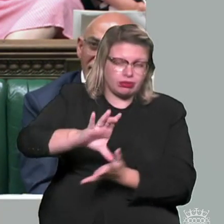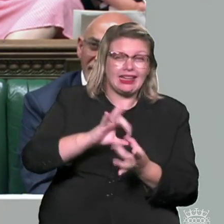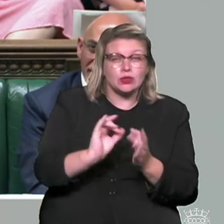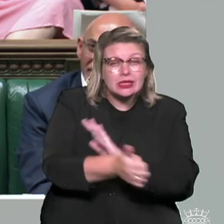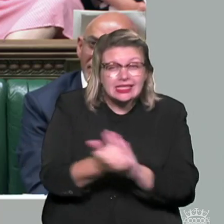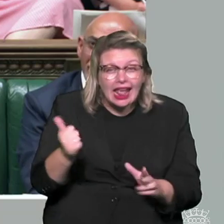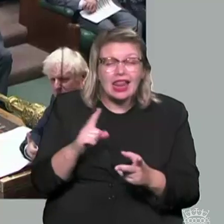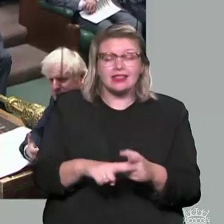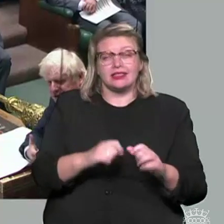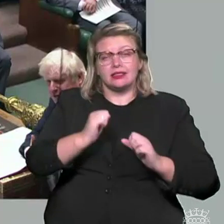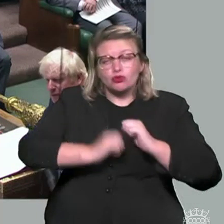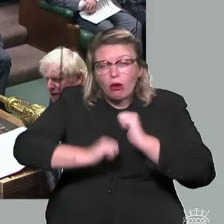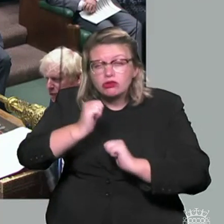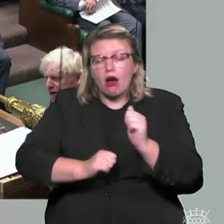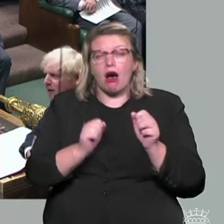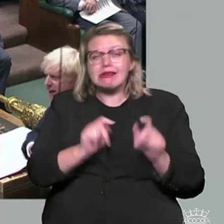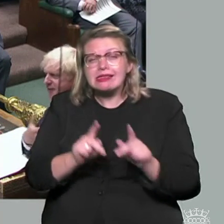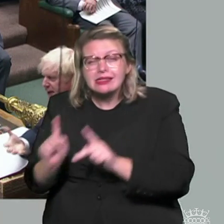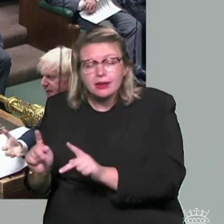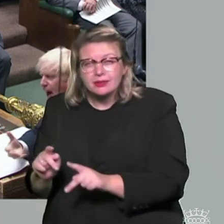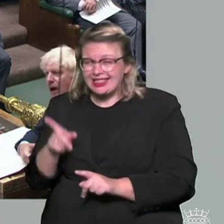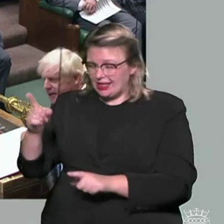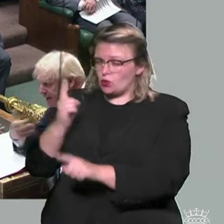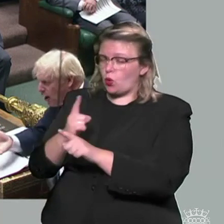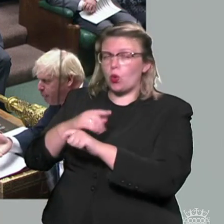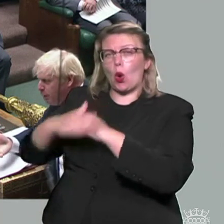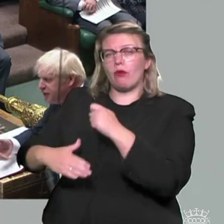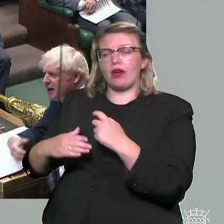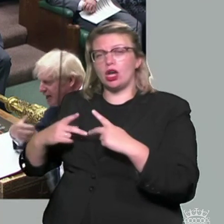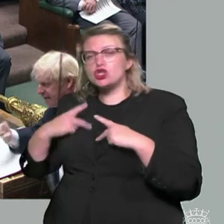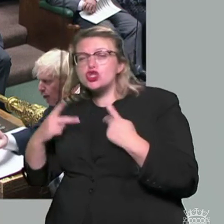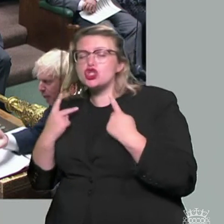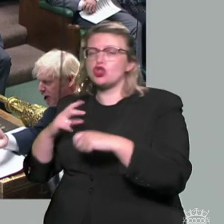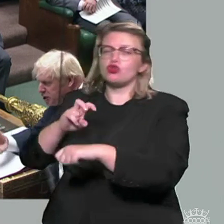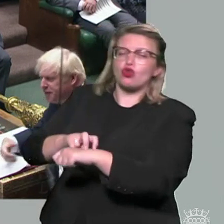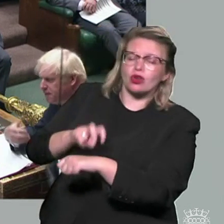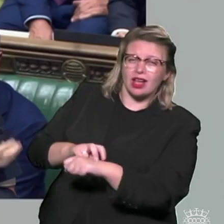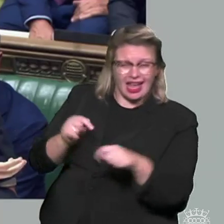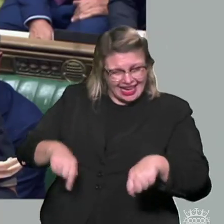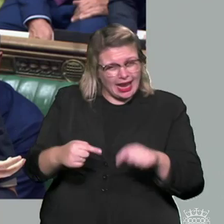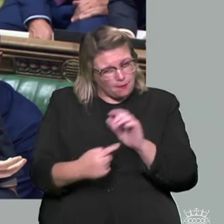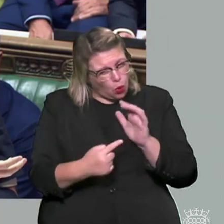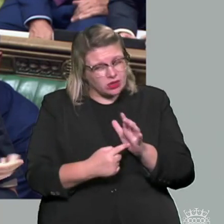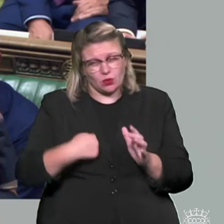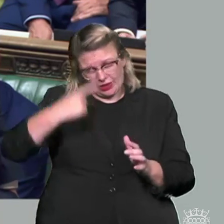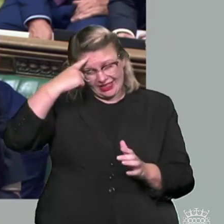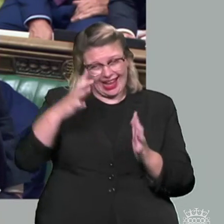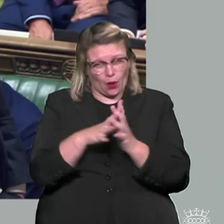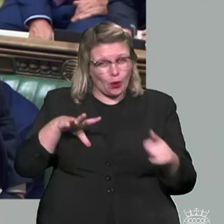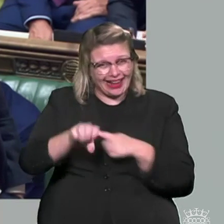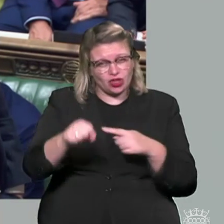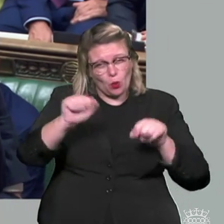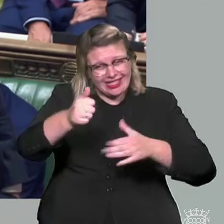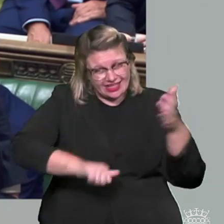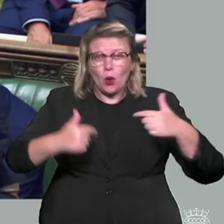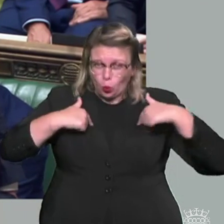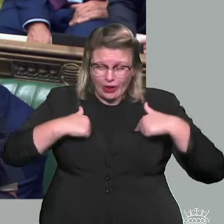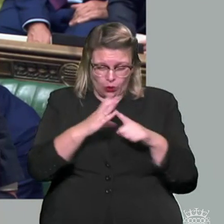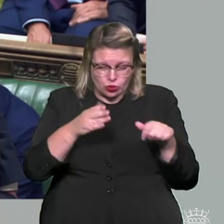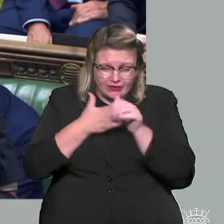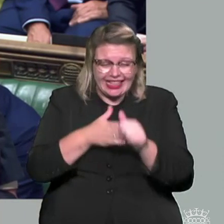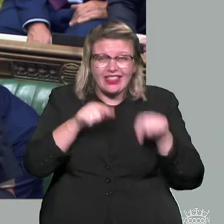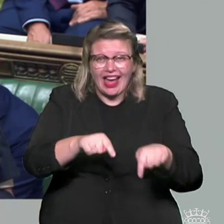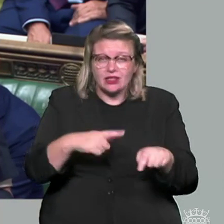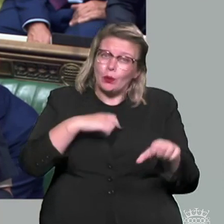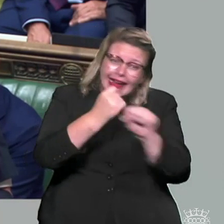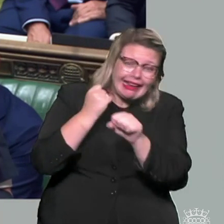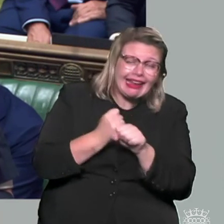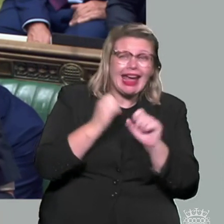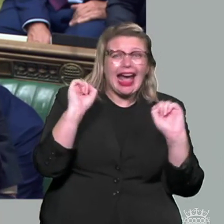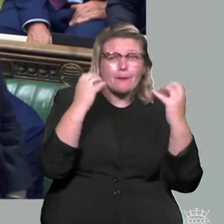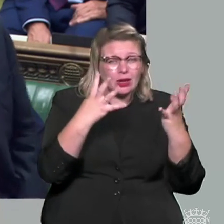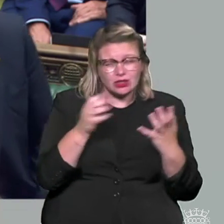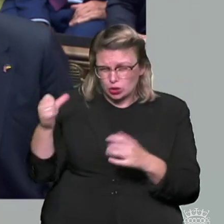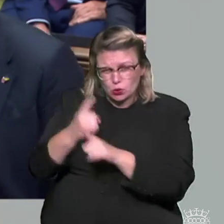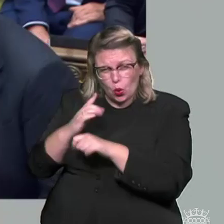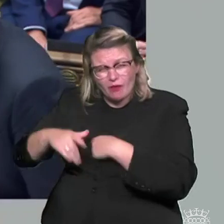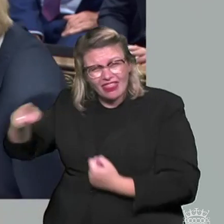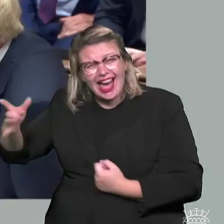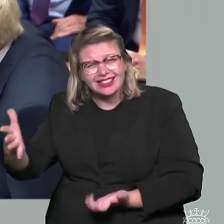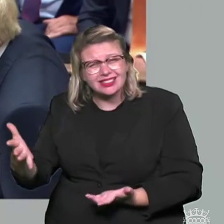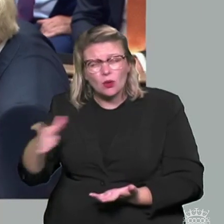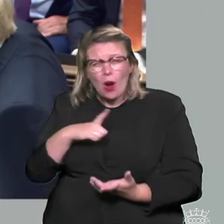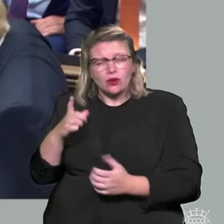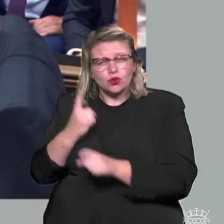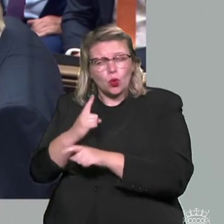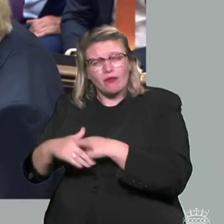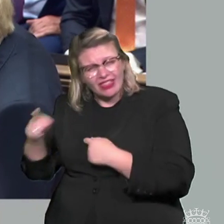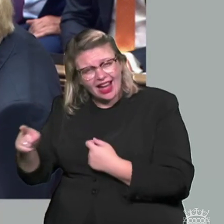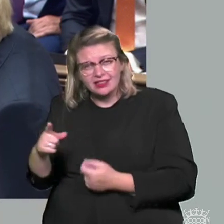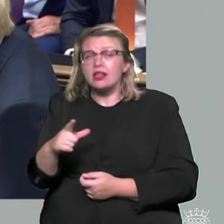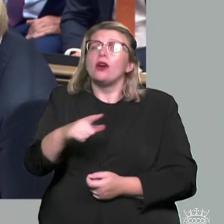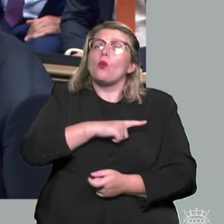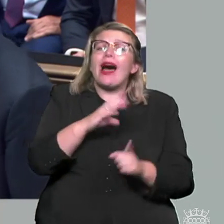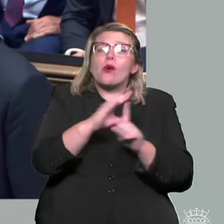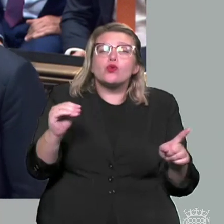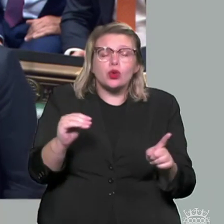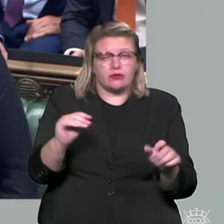He talks about public services; what really matters to people in this country right now is getting their appointments and their operations, fixing the covid backlogs—that is what we are doing—and fixing the ambulances.